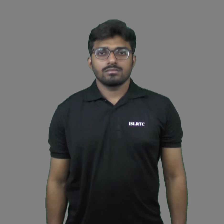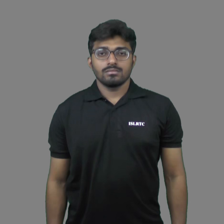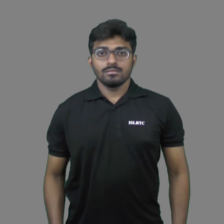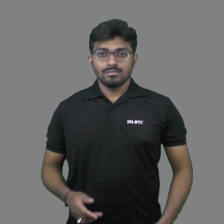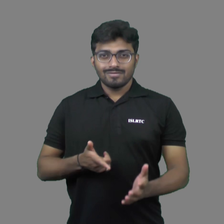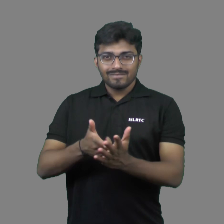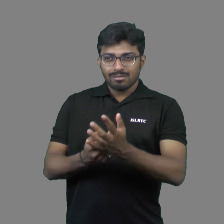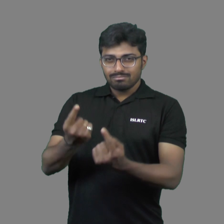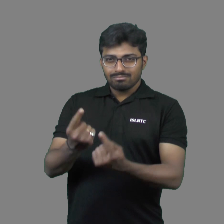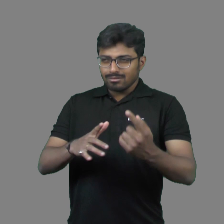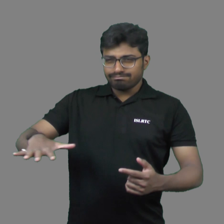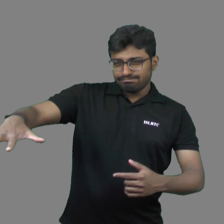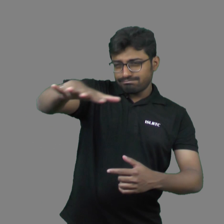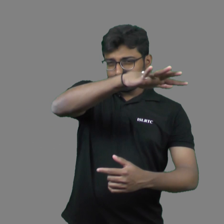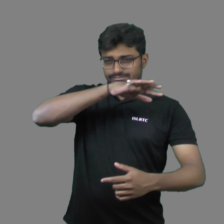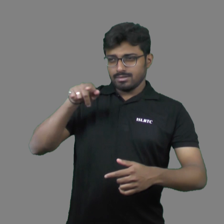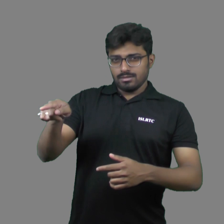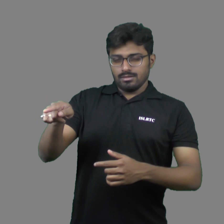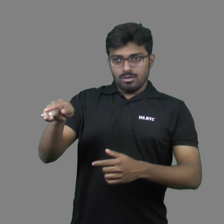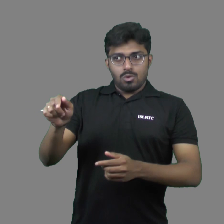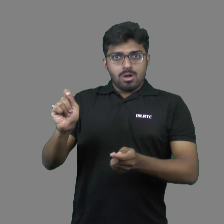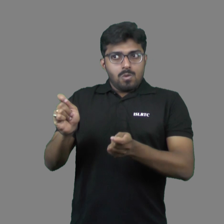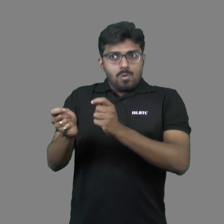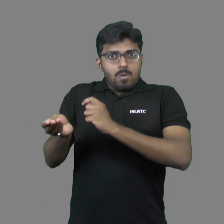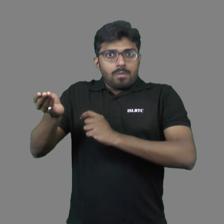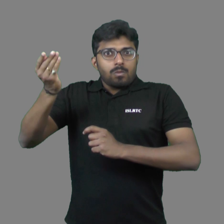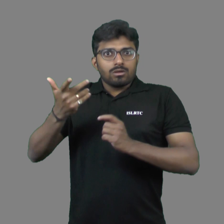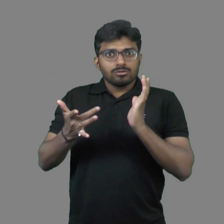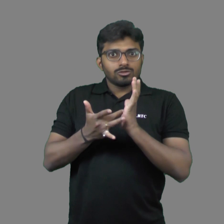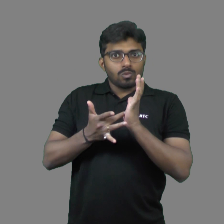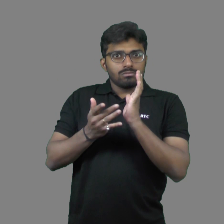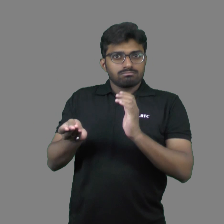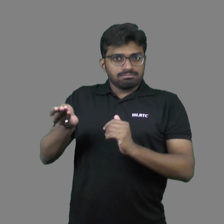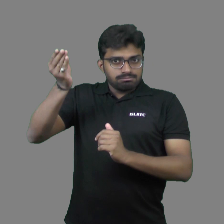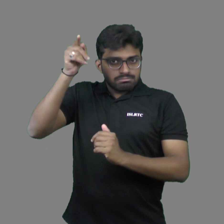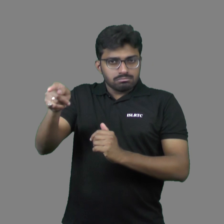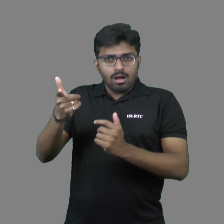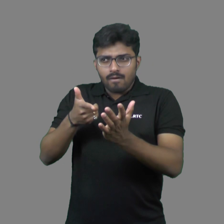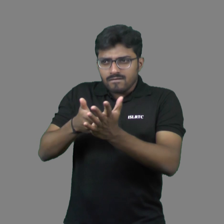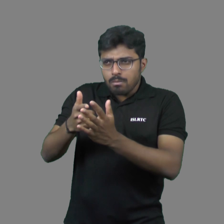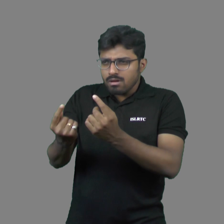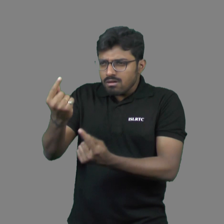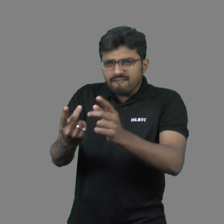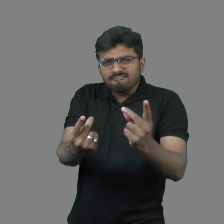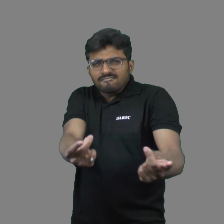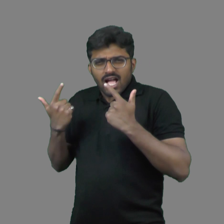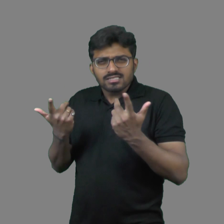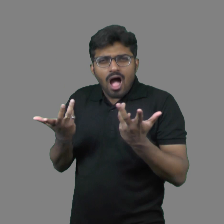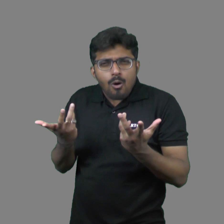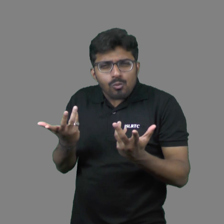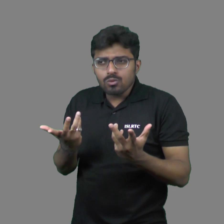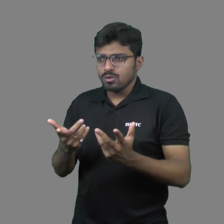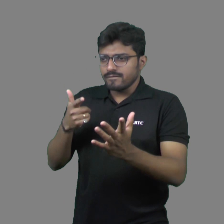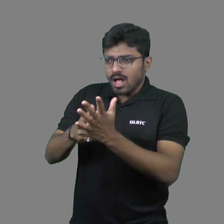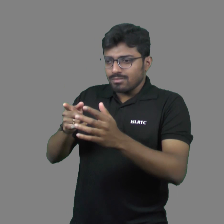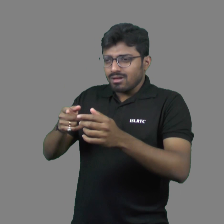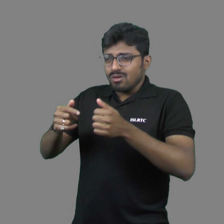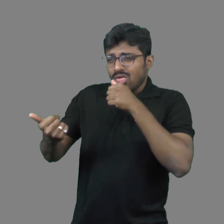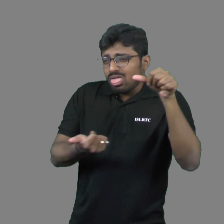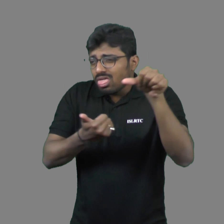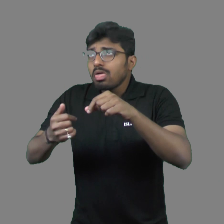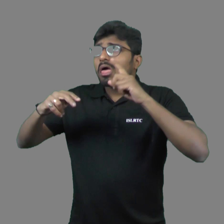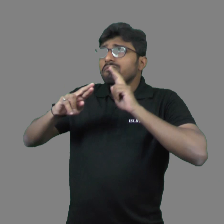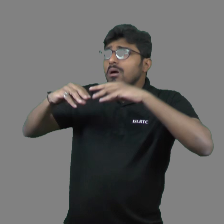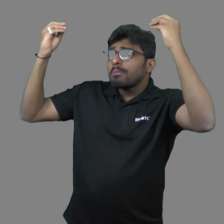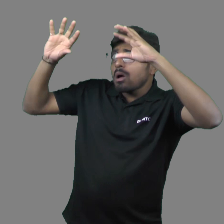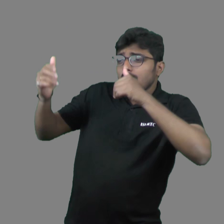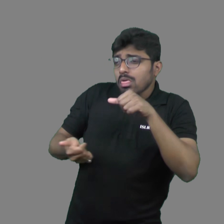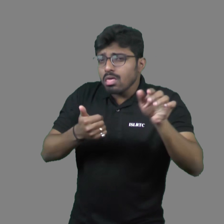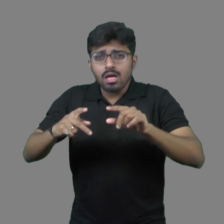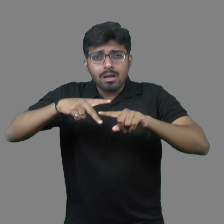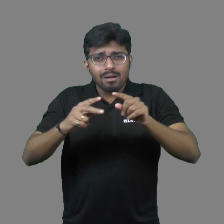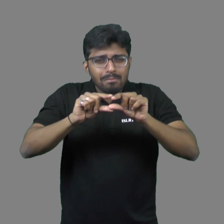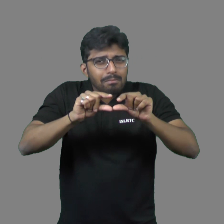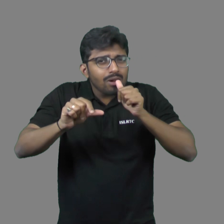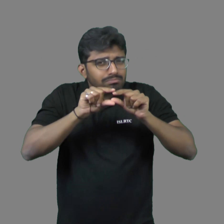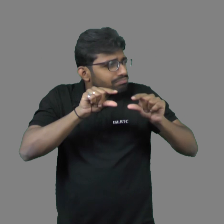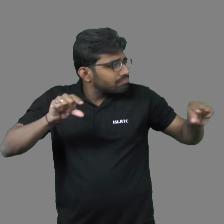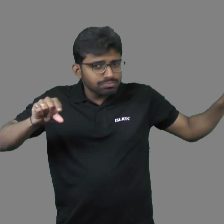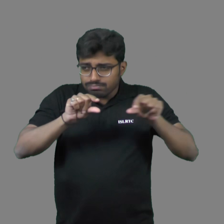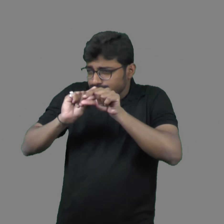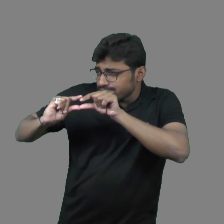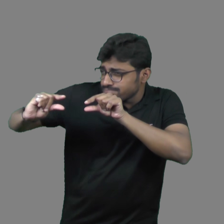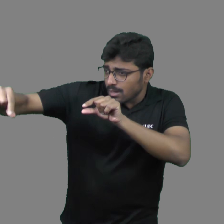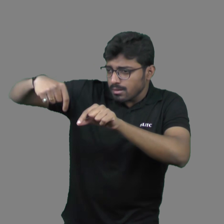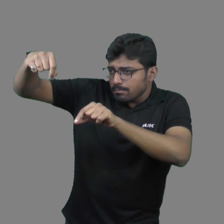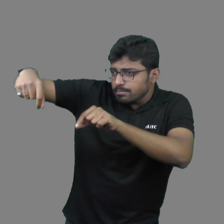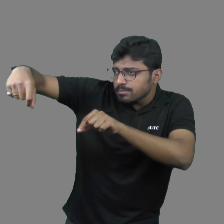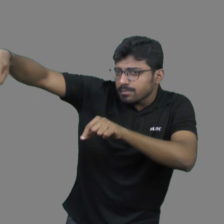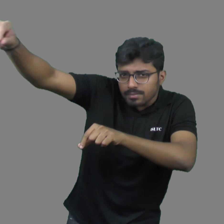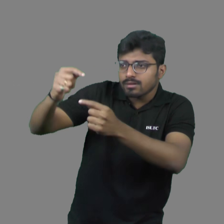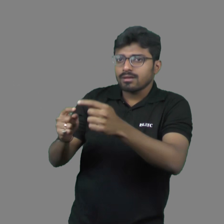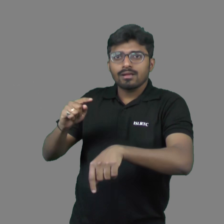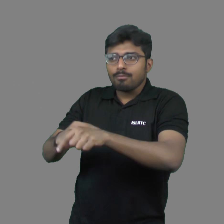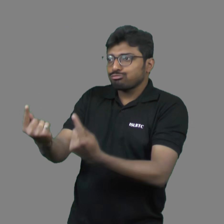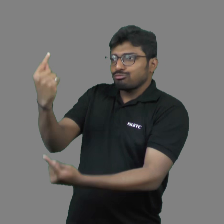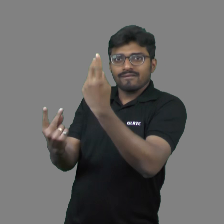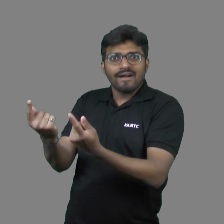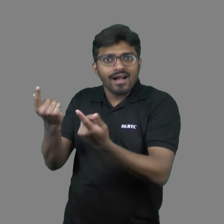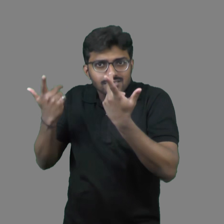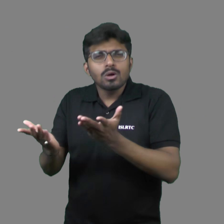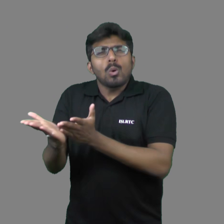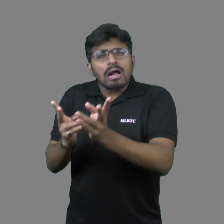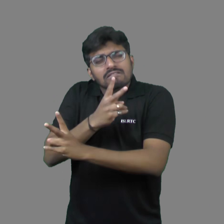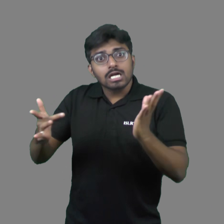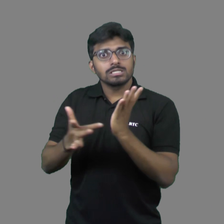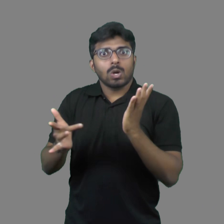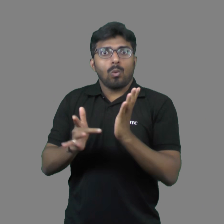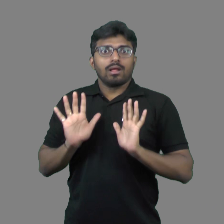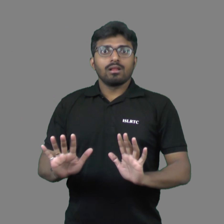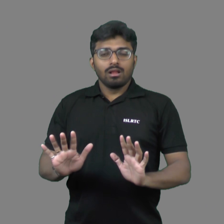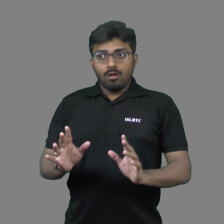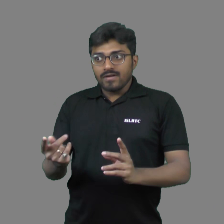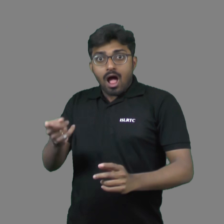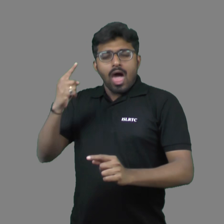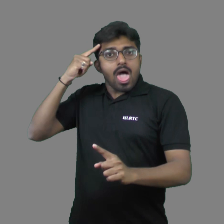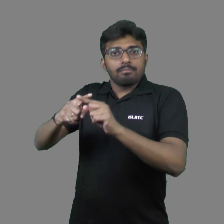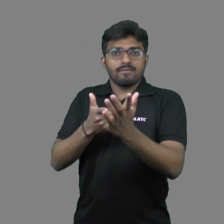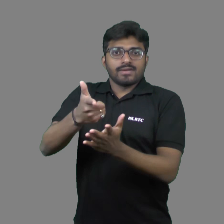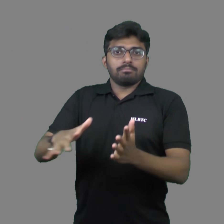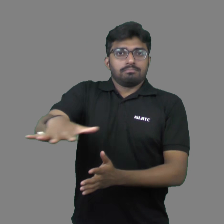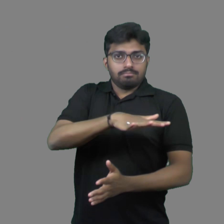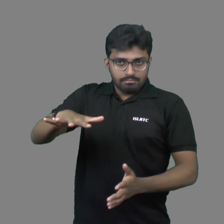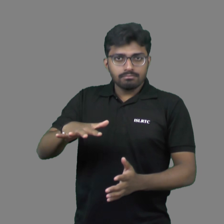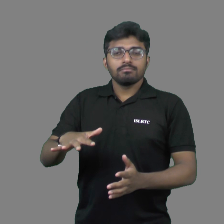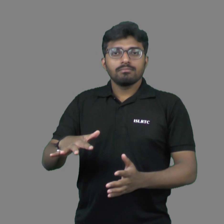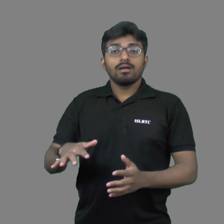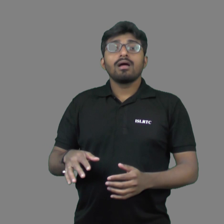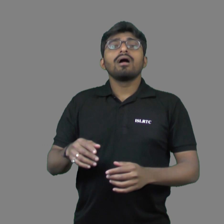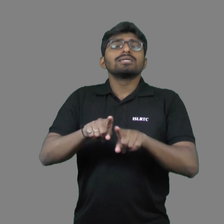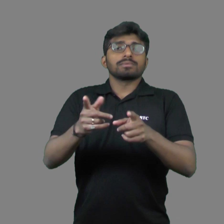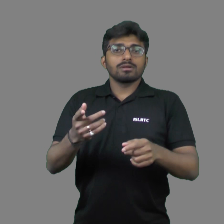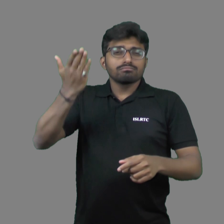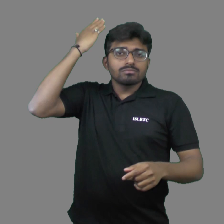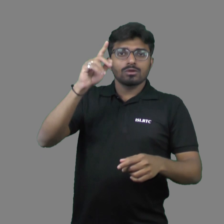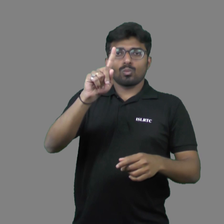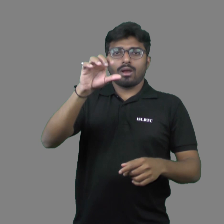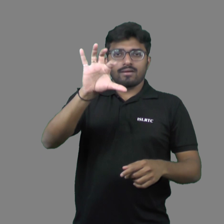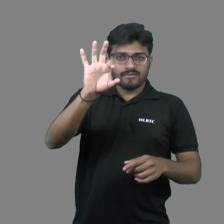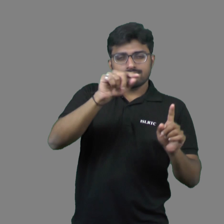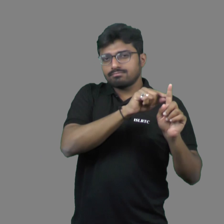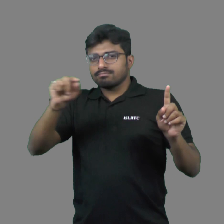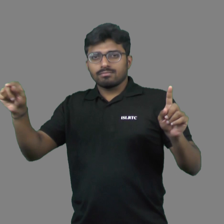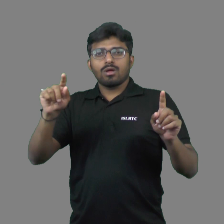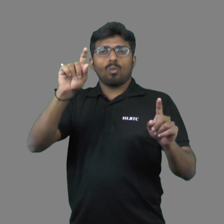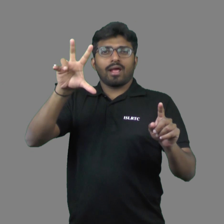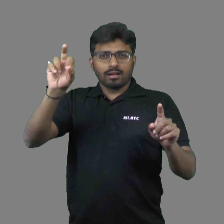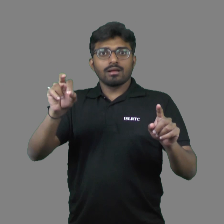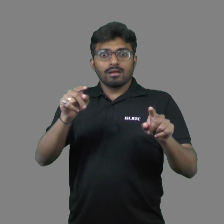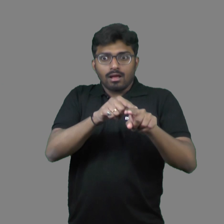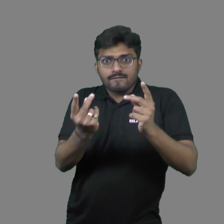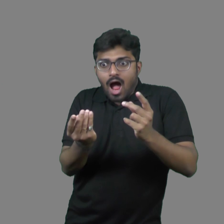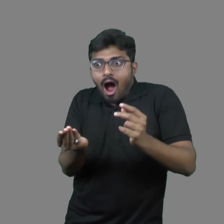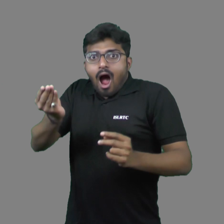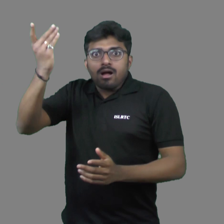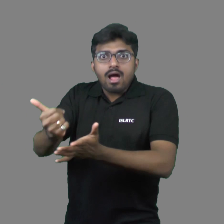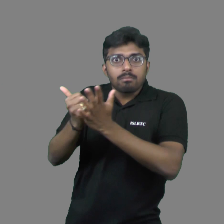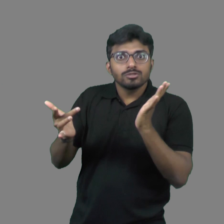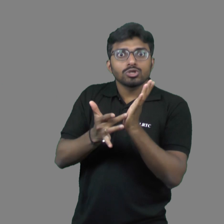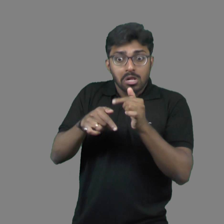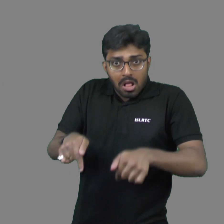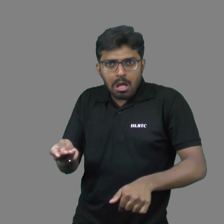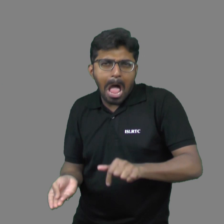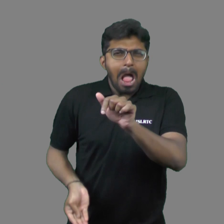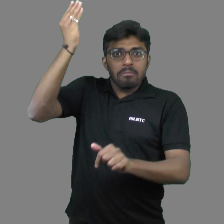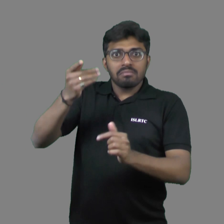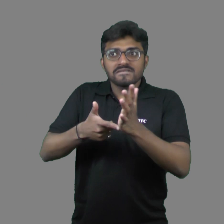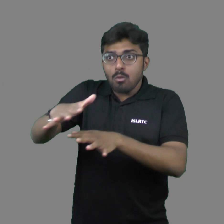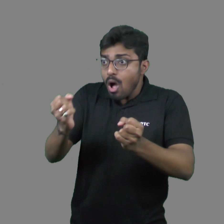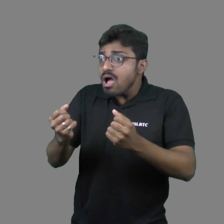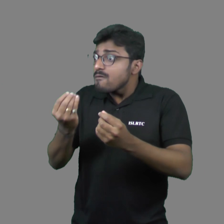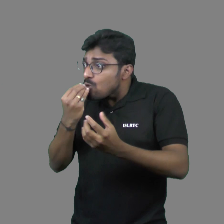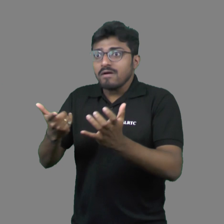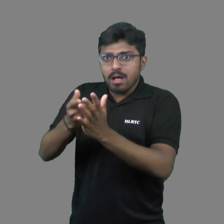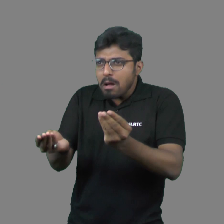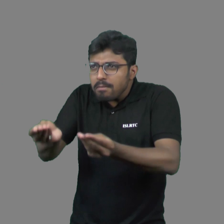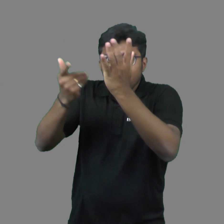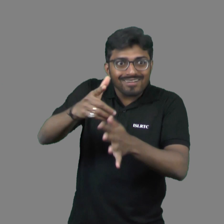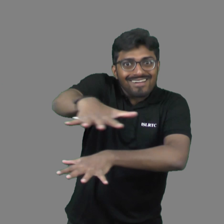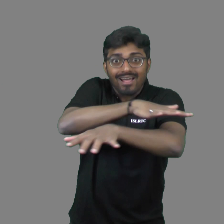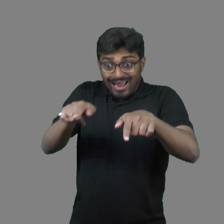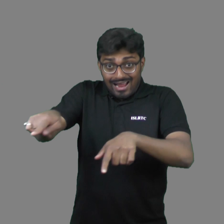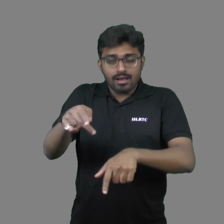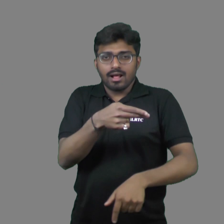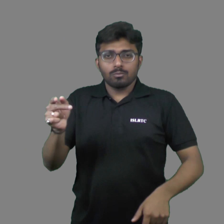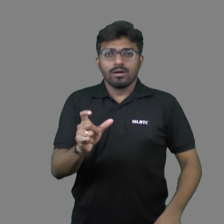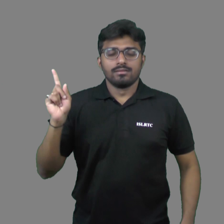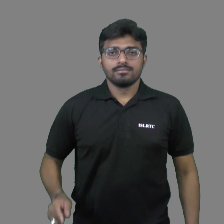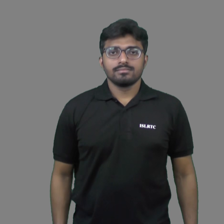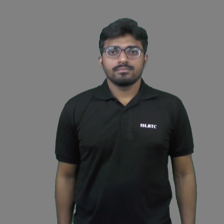Green Revolution